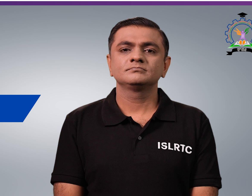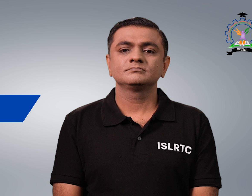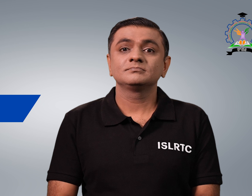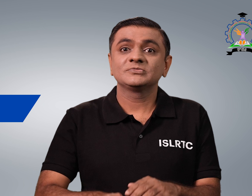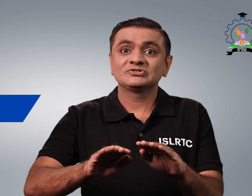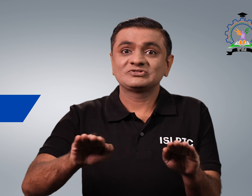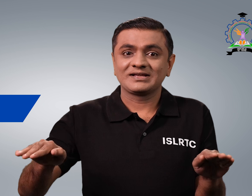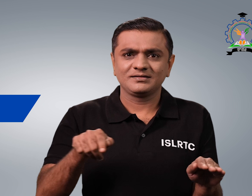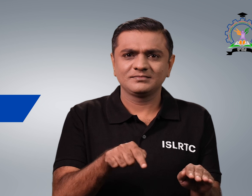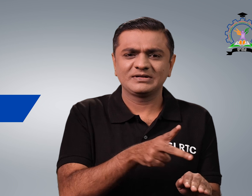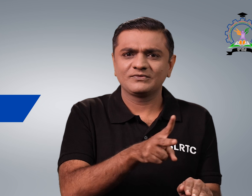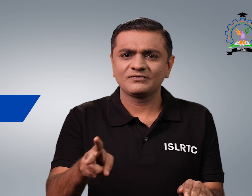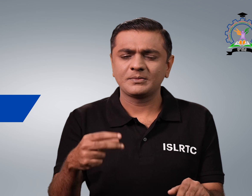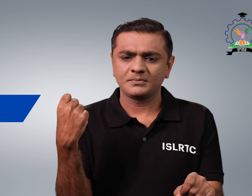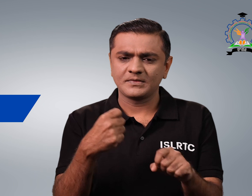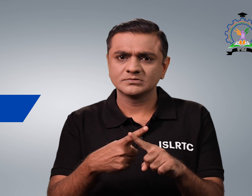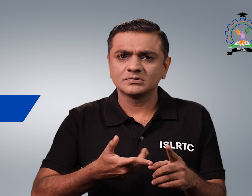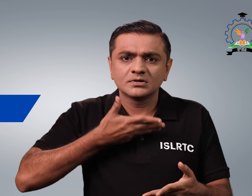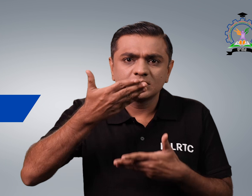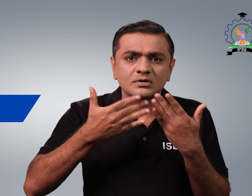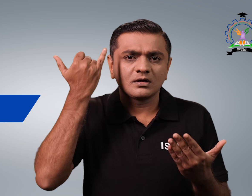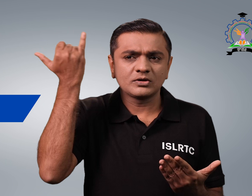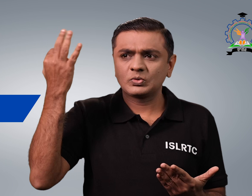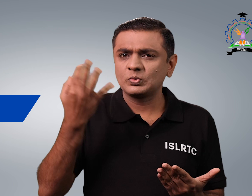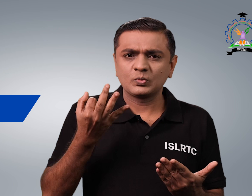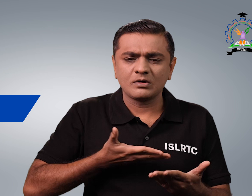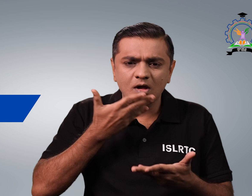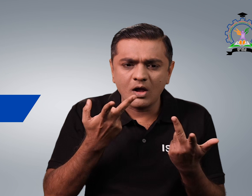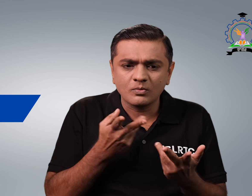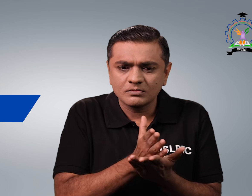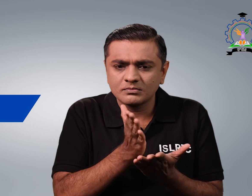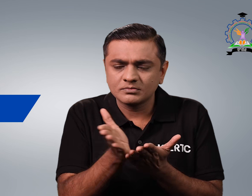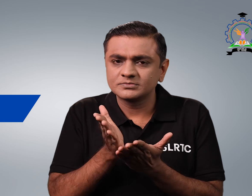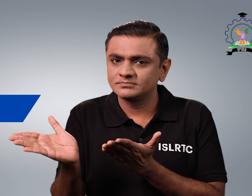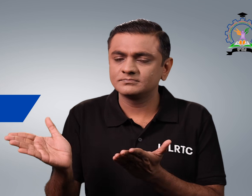The technique of teaching students based on their needs.